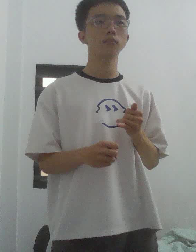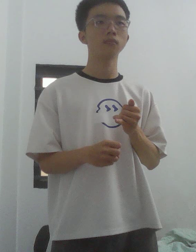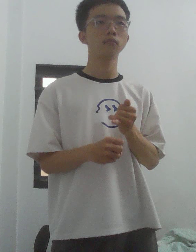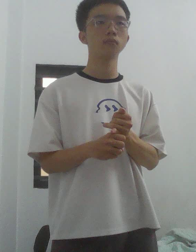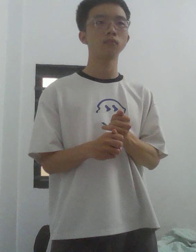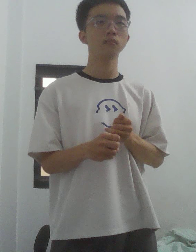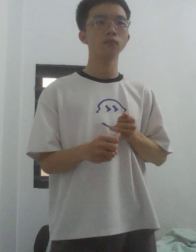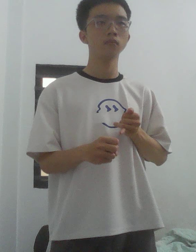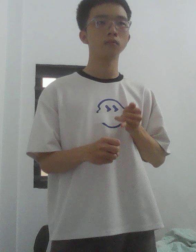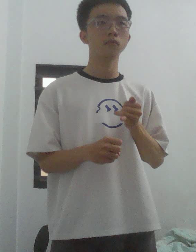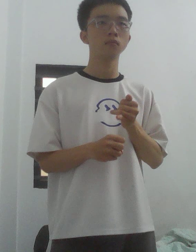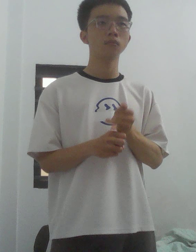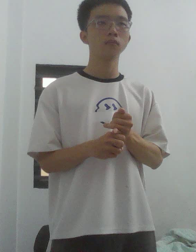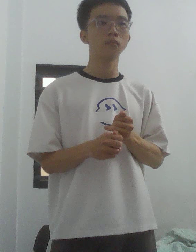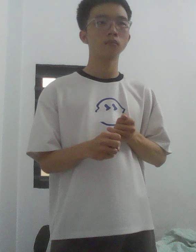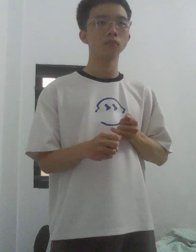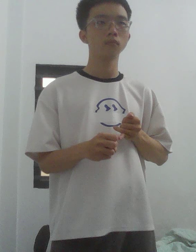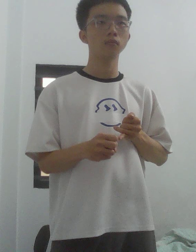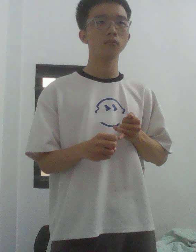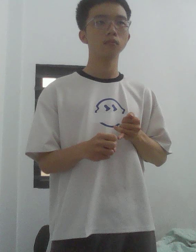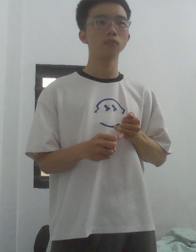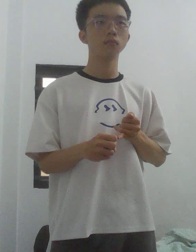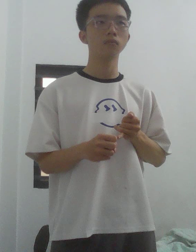cuoi nam